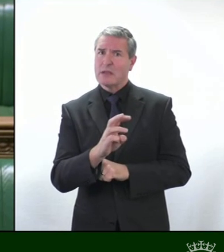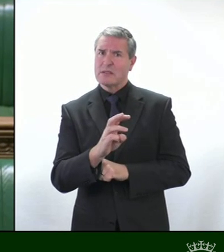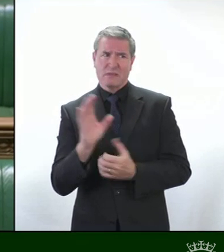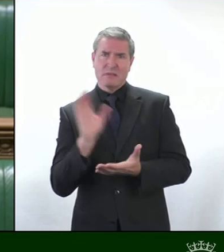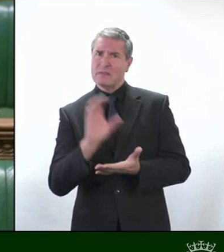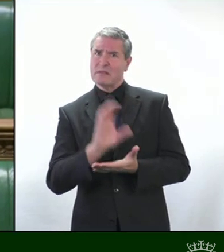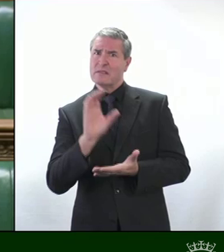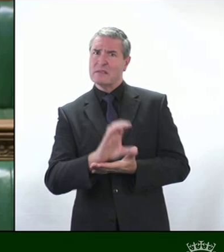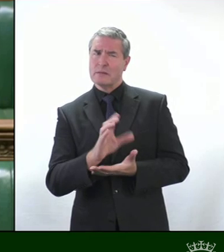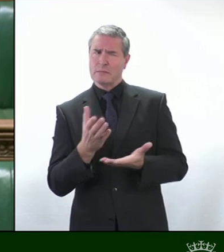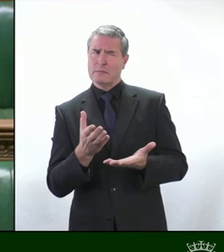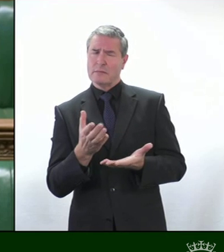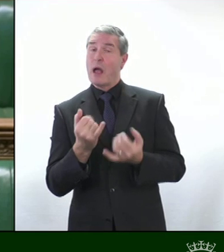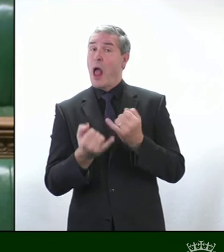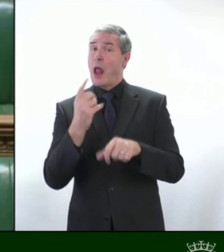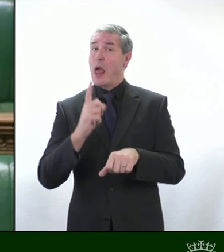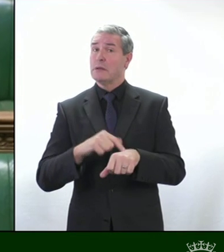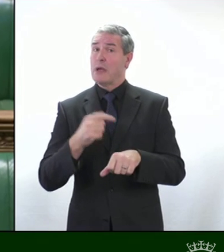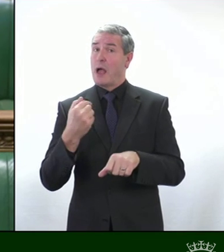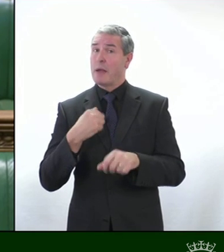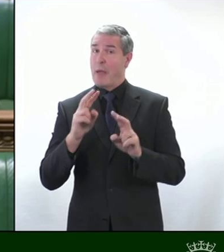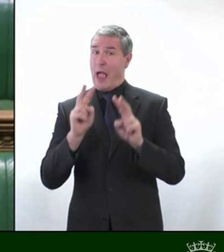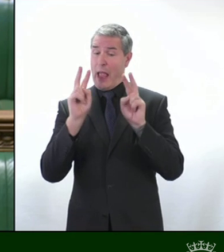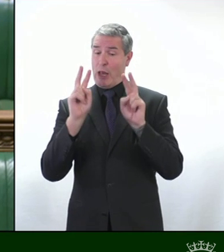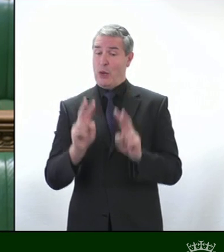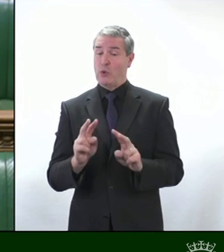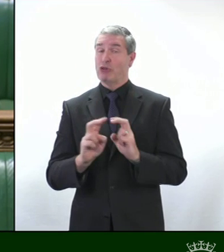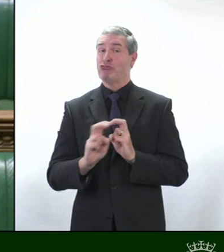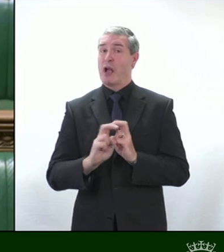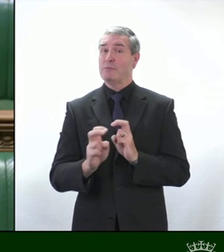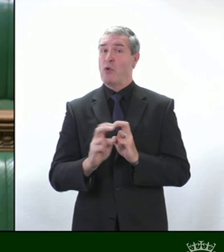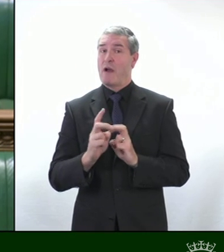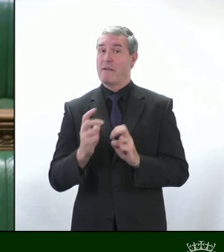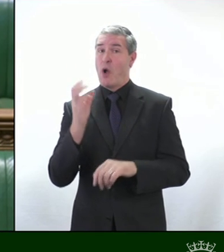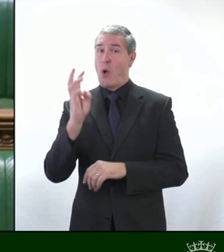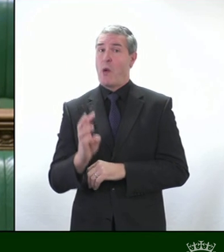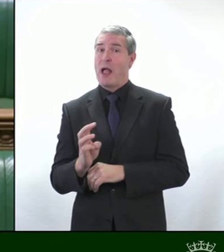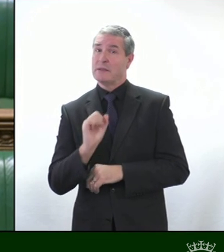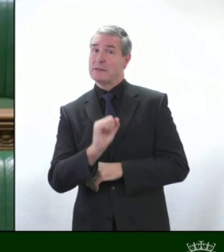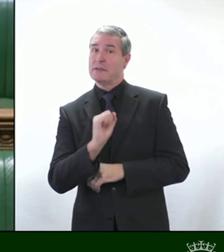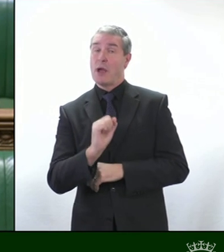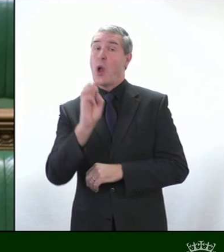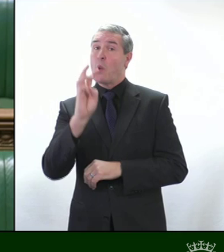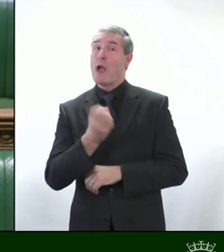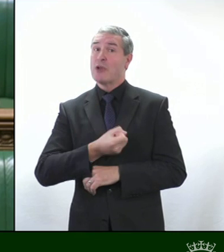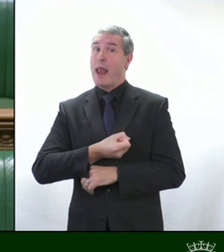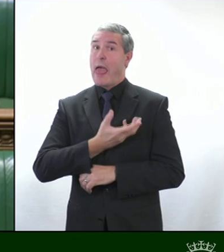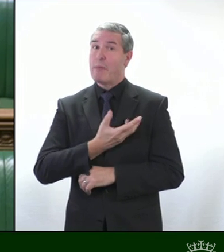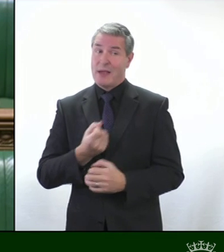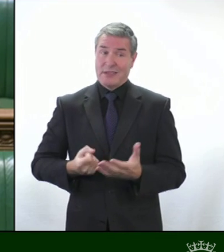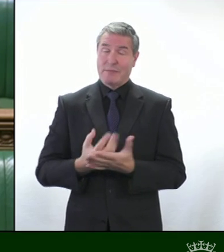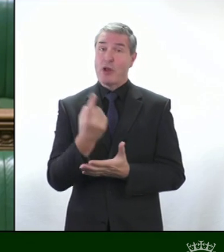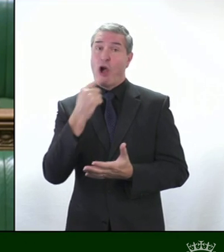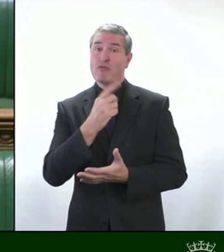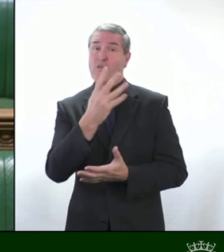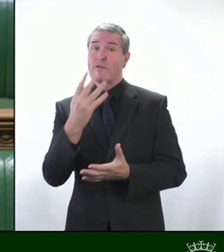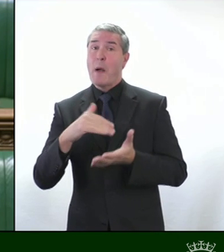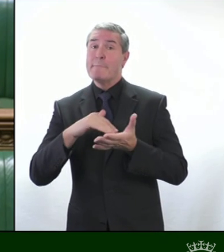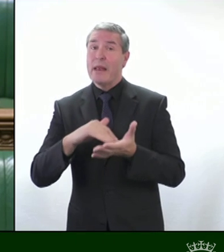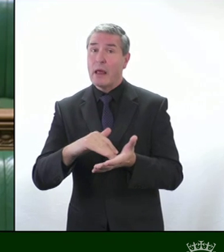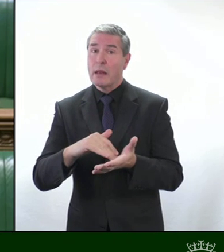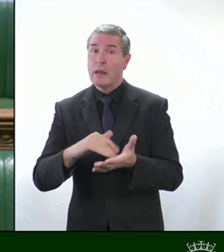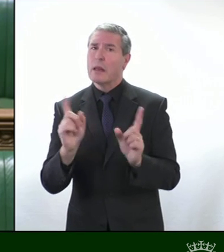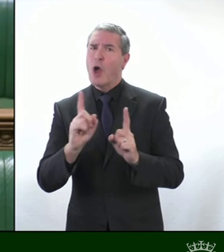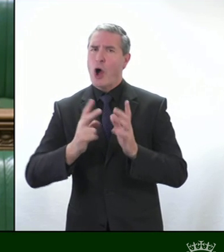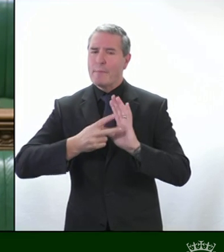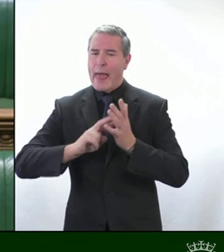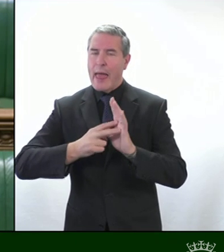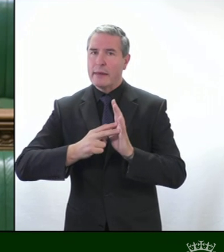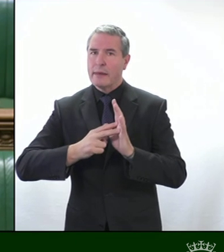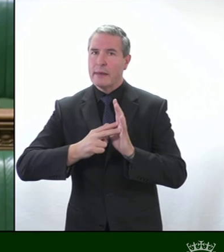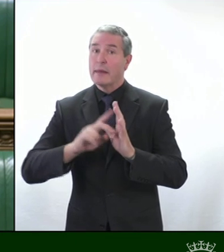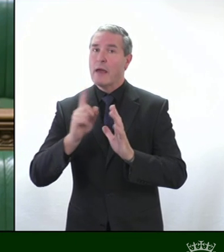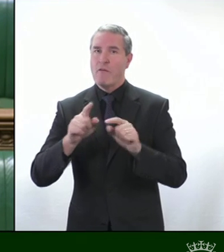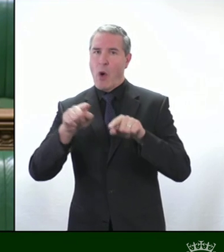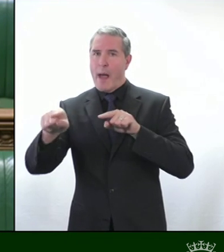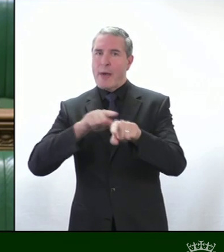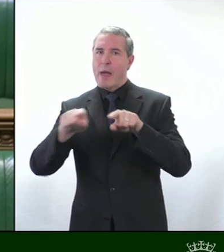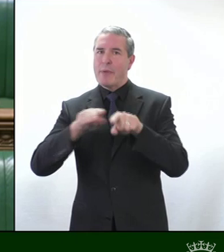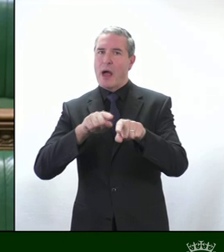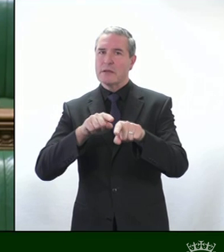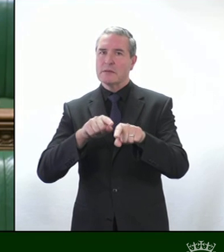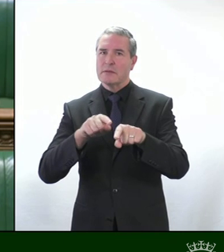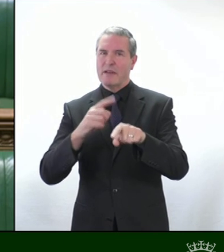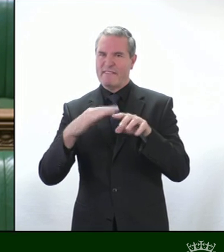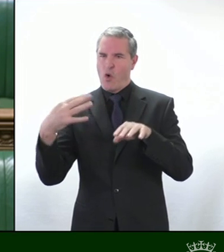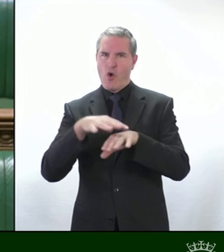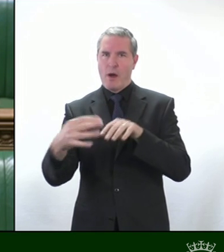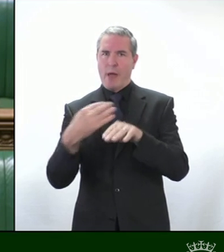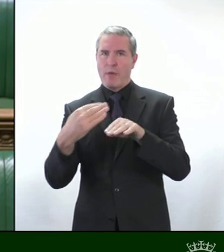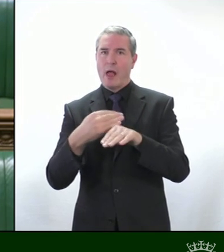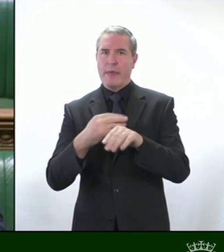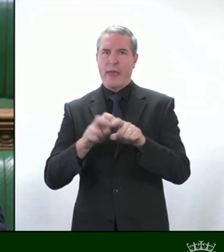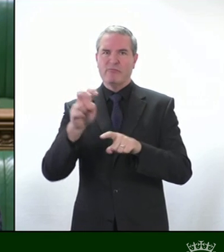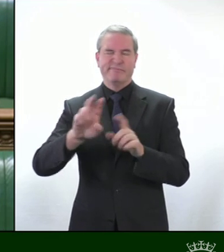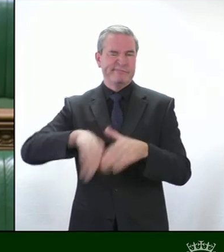The last time I looked at transport in Wales, the Welsh Labour Government spent £144 million on plans for an M4 bypass, which they then junked.